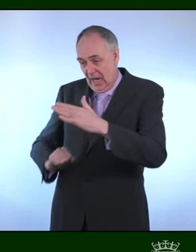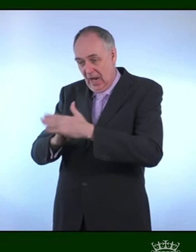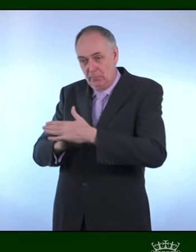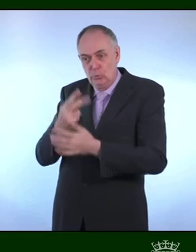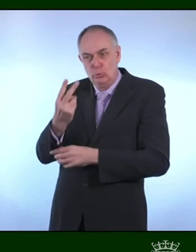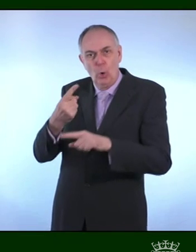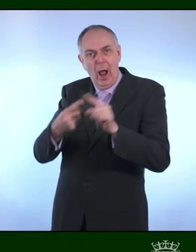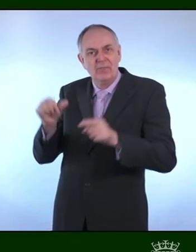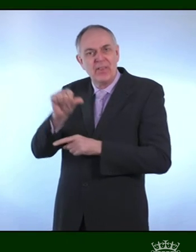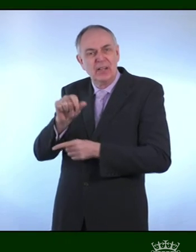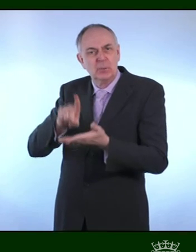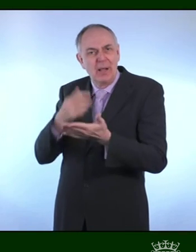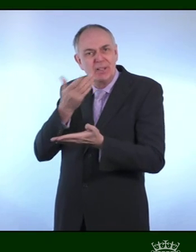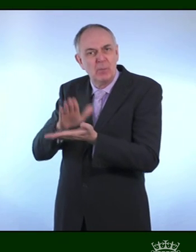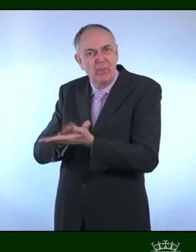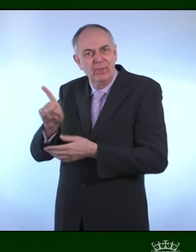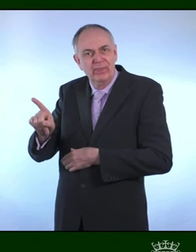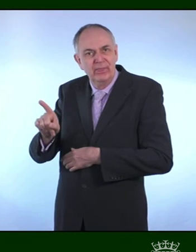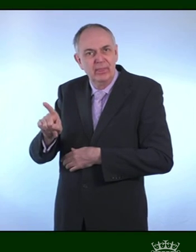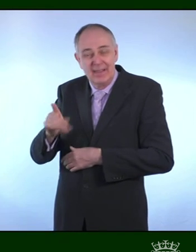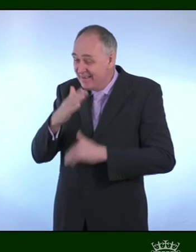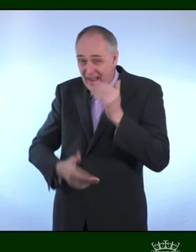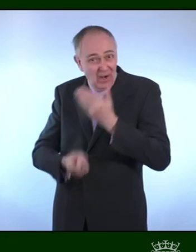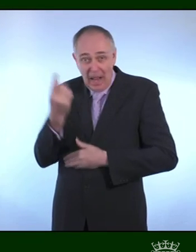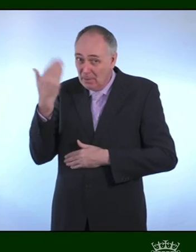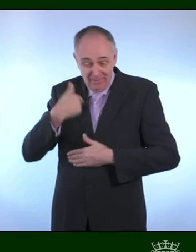This country has never done anything on that scale before.